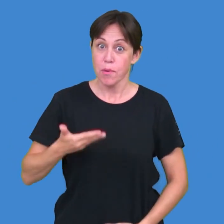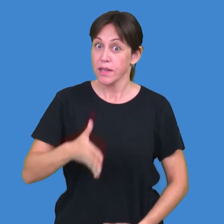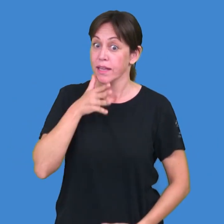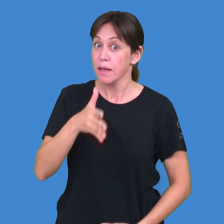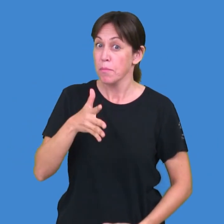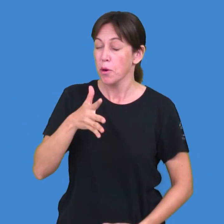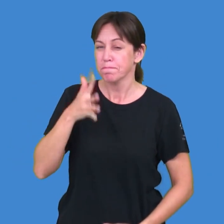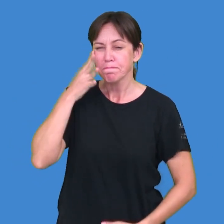motivo